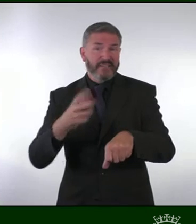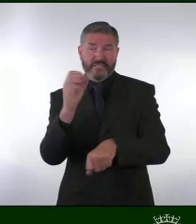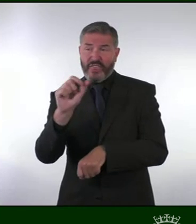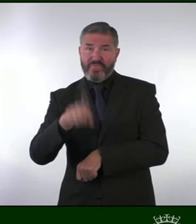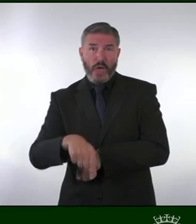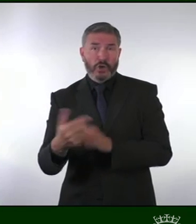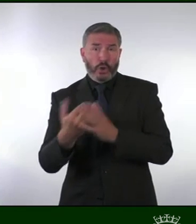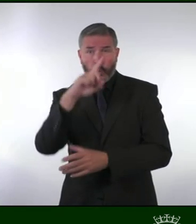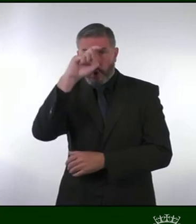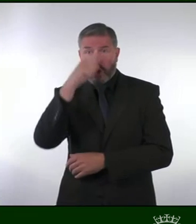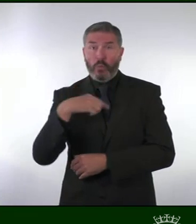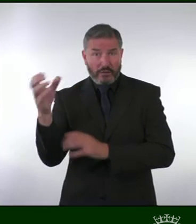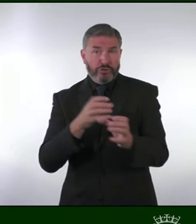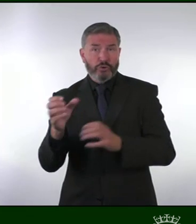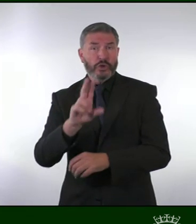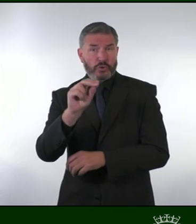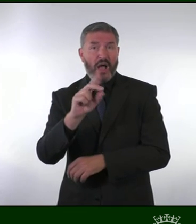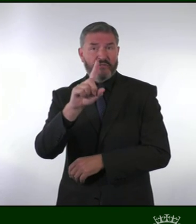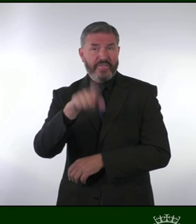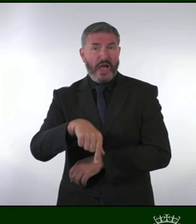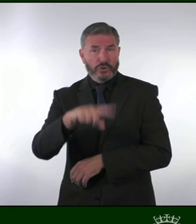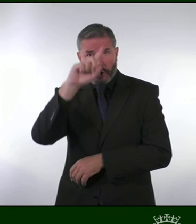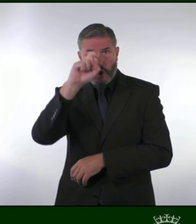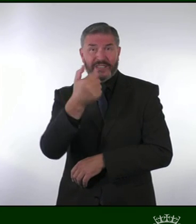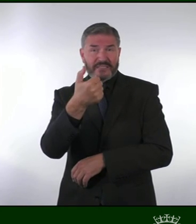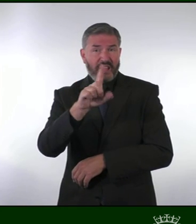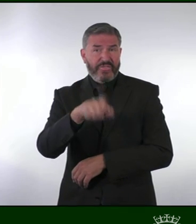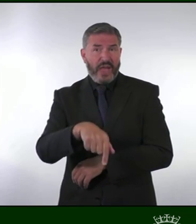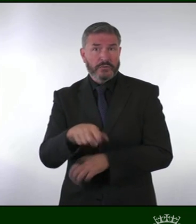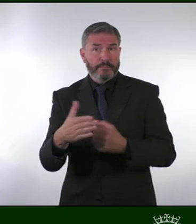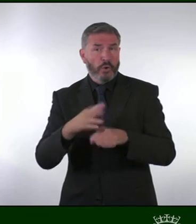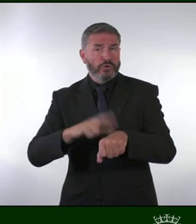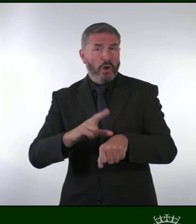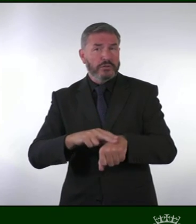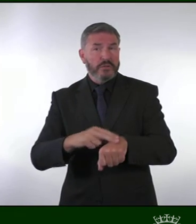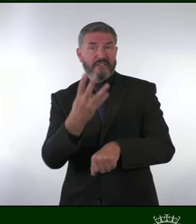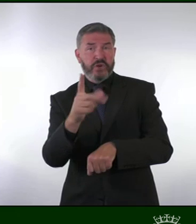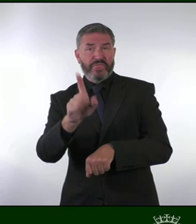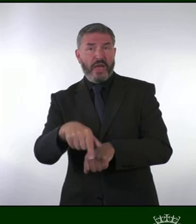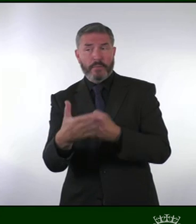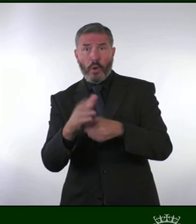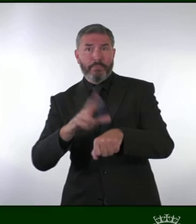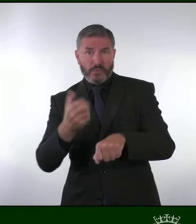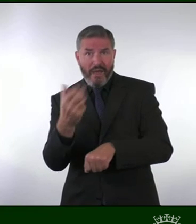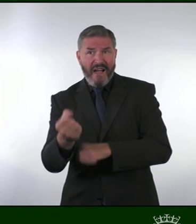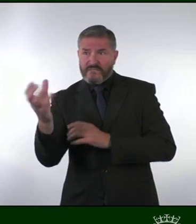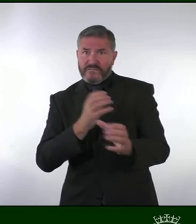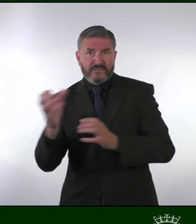And, by the way, we have already recruited 12,000 more nurses, 6,000 more doctors and 4,000 more police.